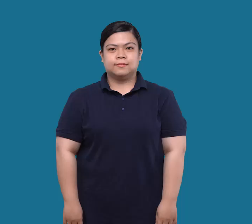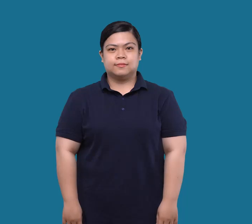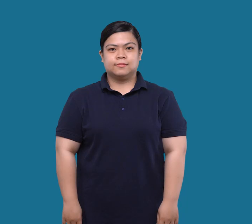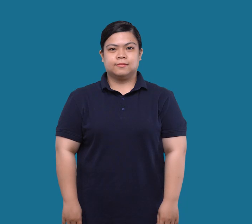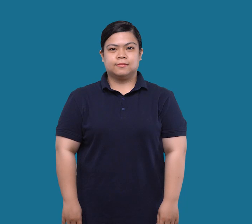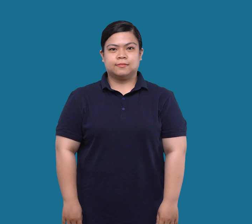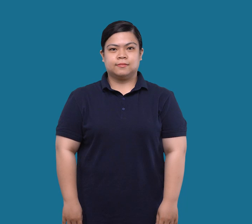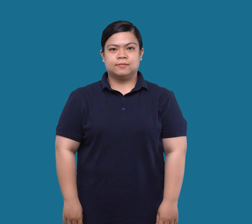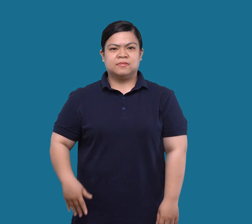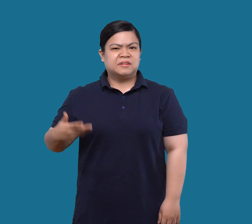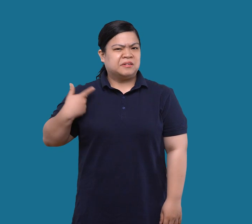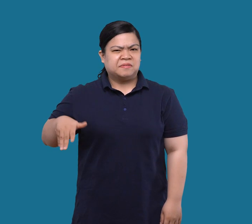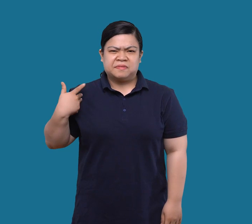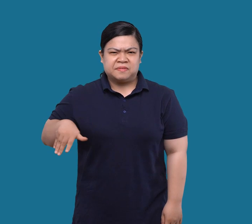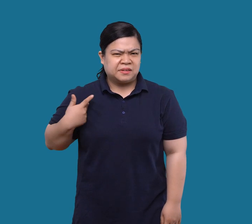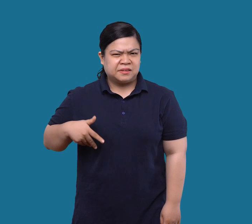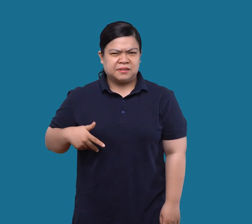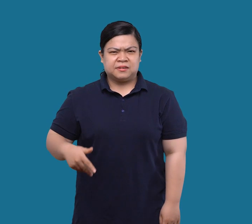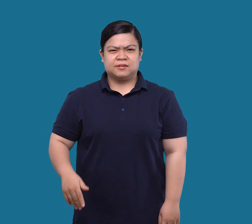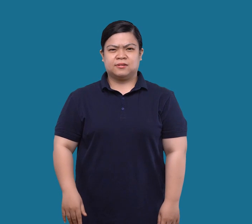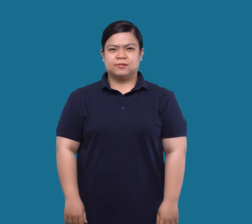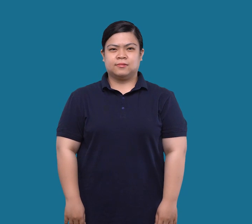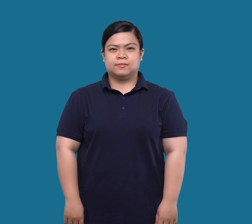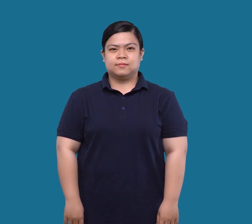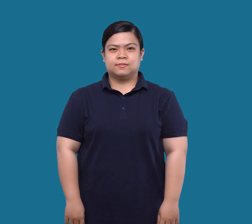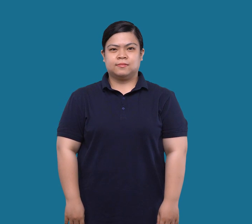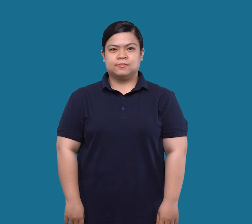lãng phí